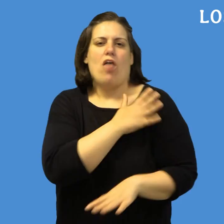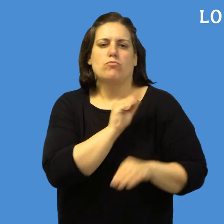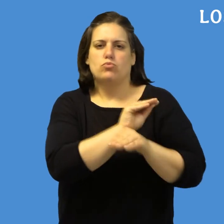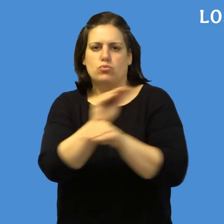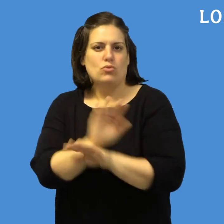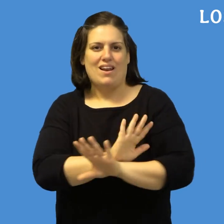cuidar